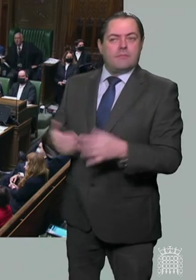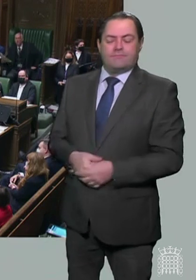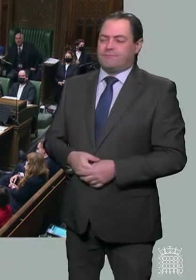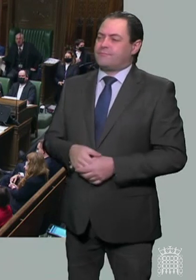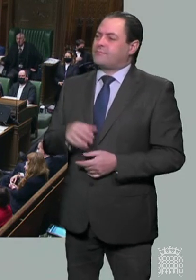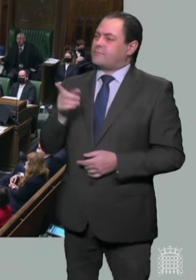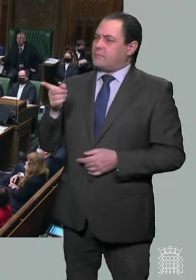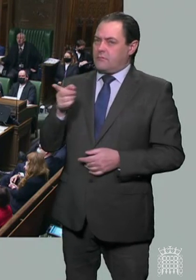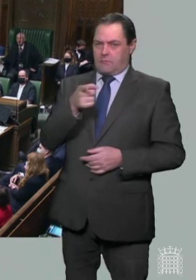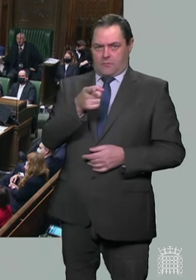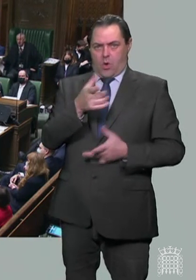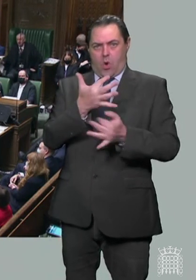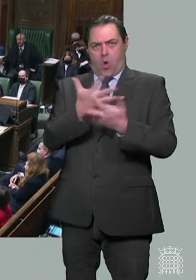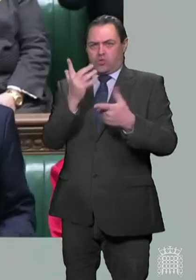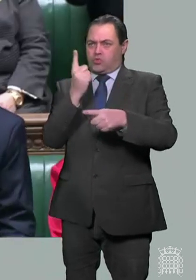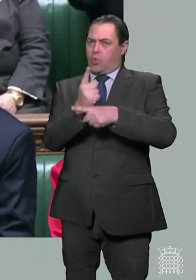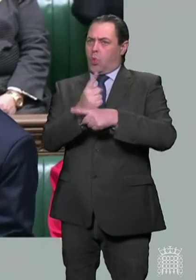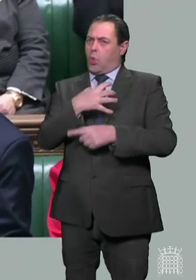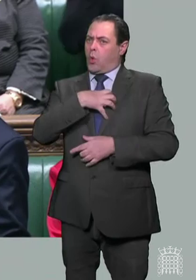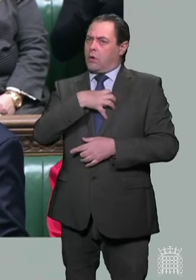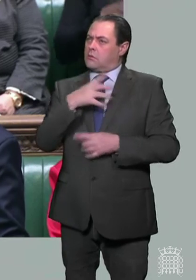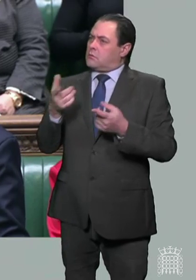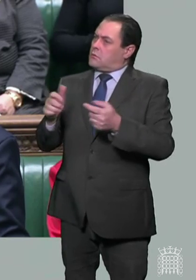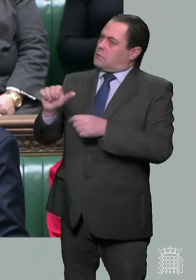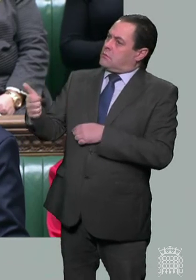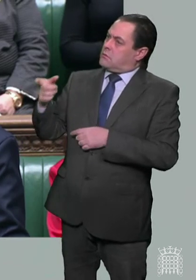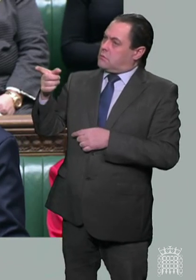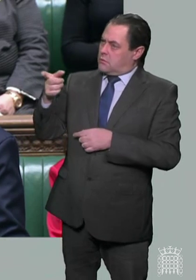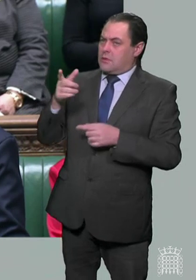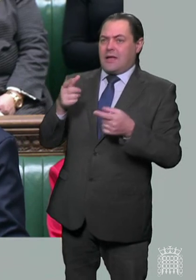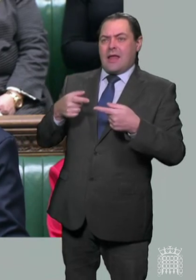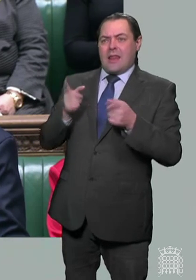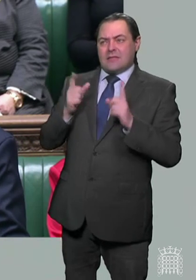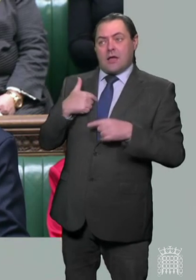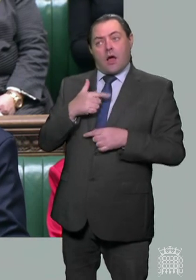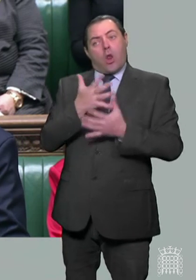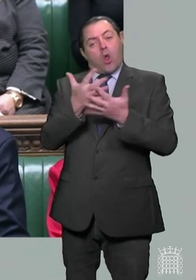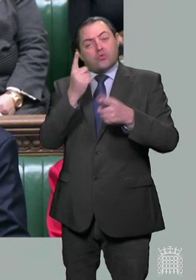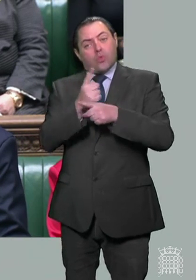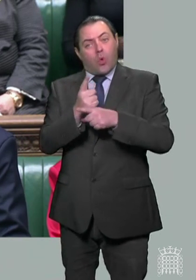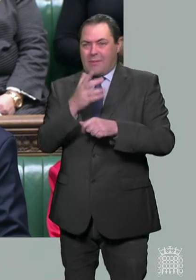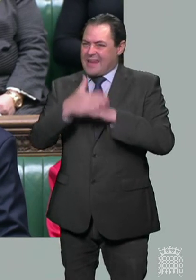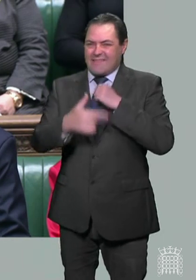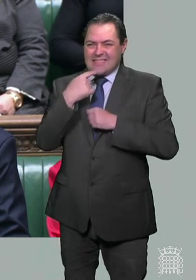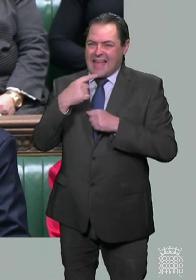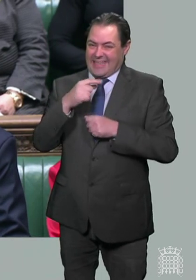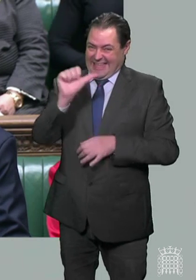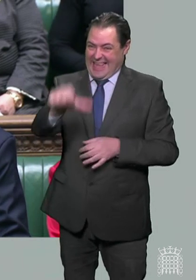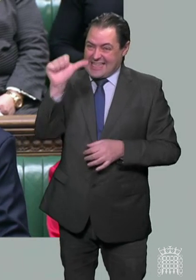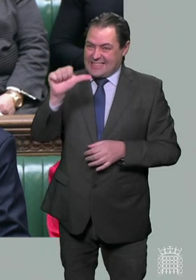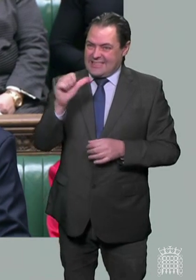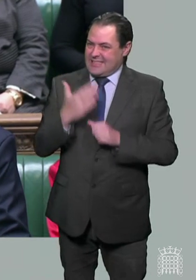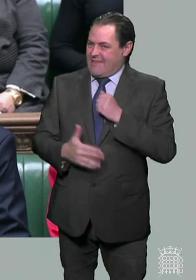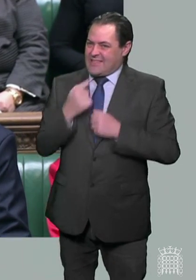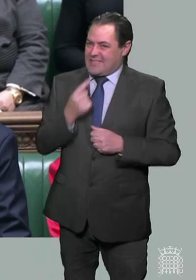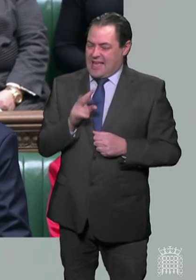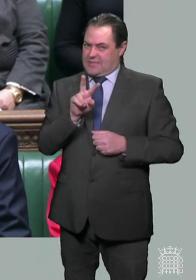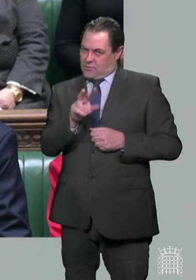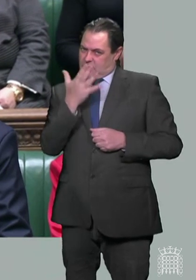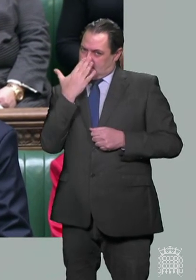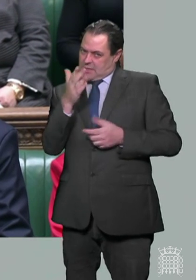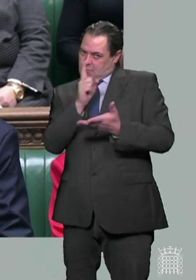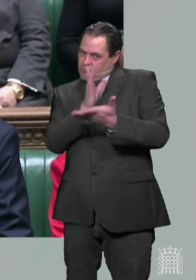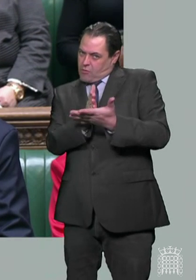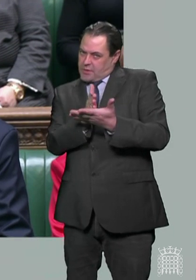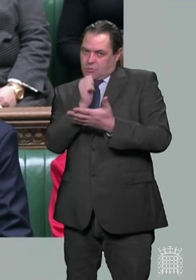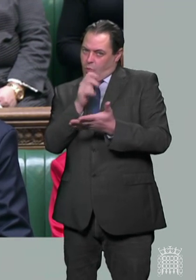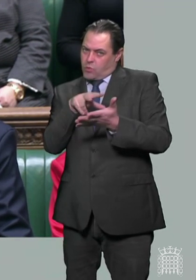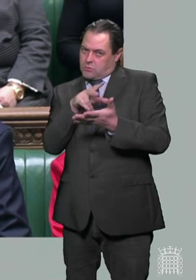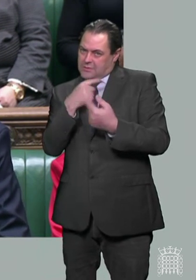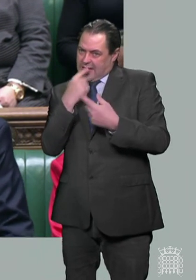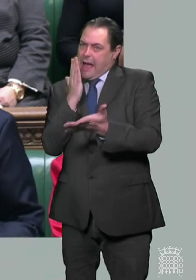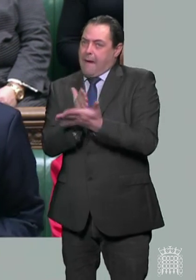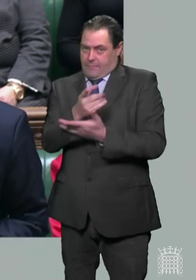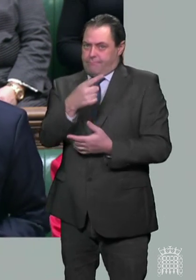That was a lot of words, but it was not a yes, so that is one important promise to the north that he will not stand by.